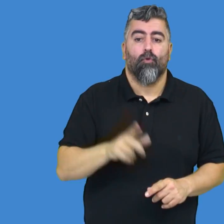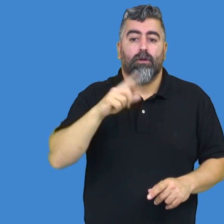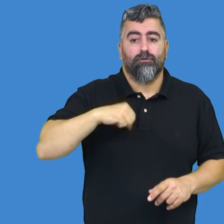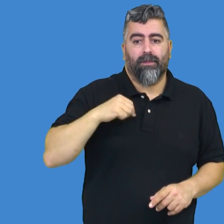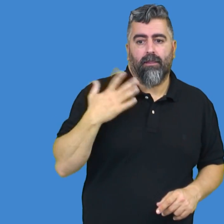hospital